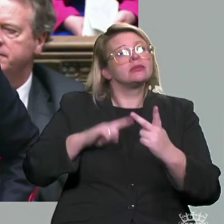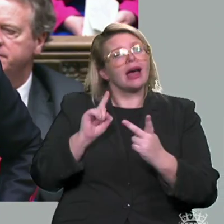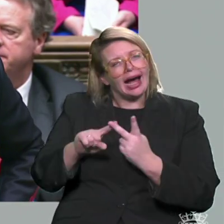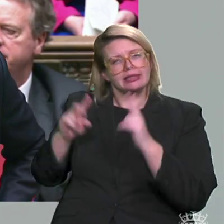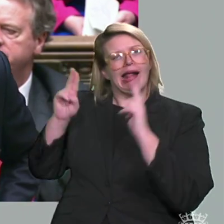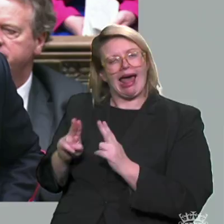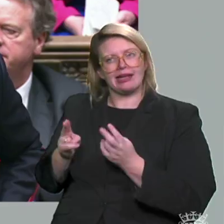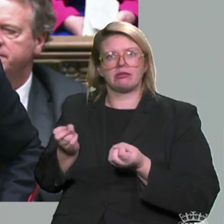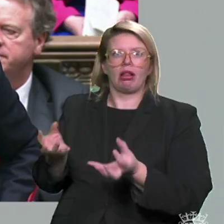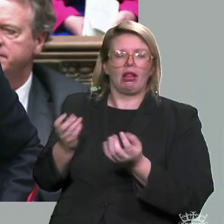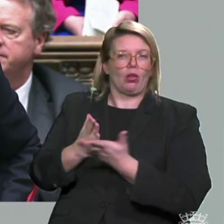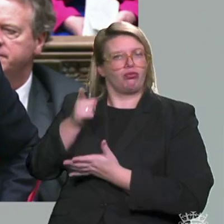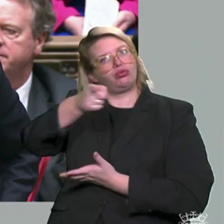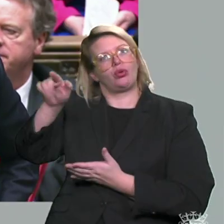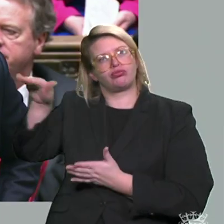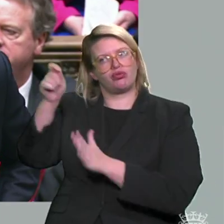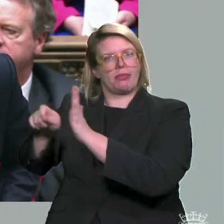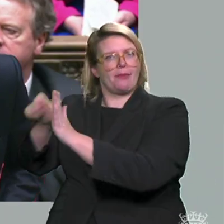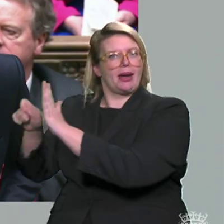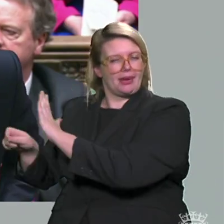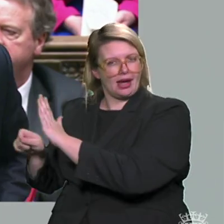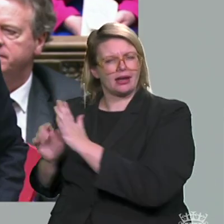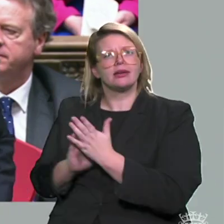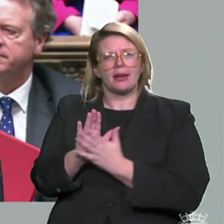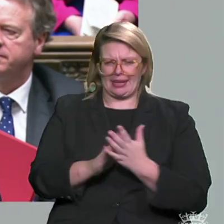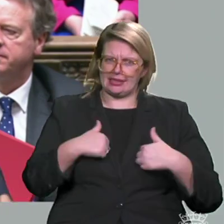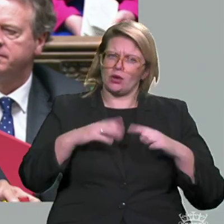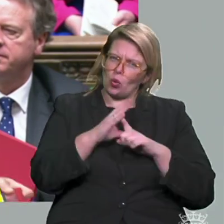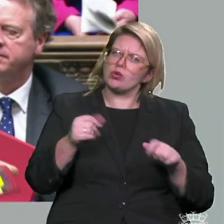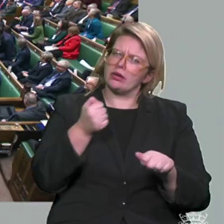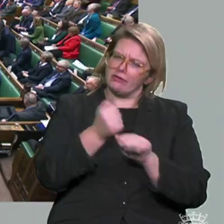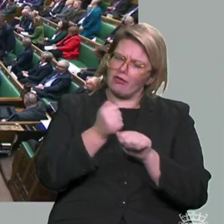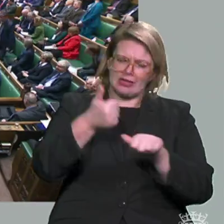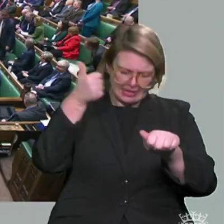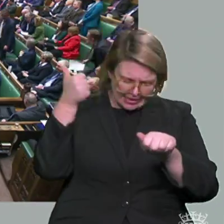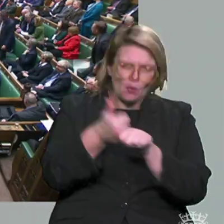I can reassure him that the Scottish oil and gas industry has this Government’s wholehearted support.